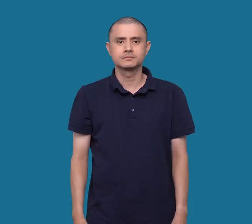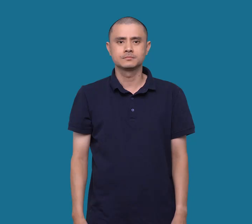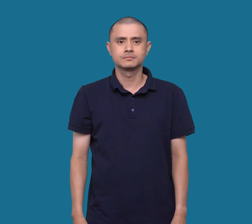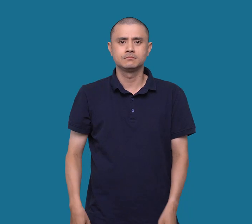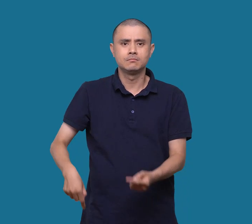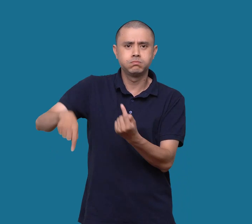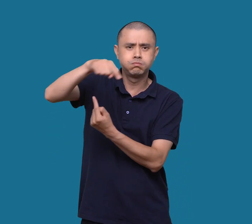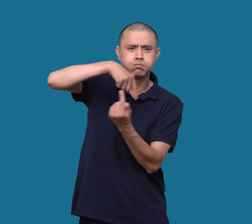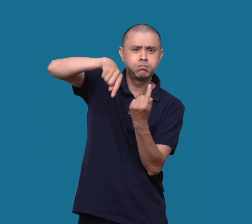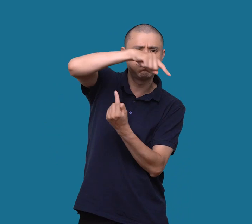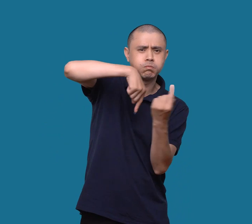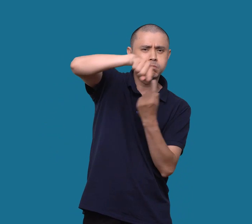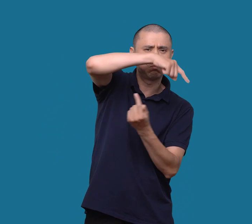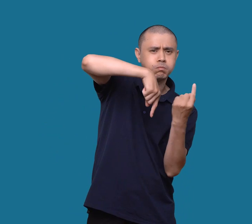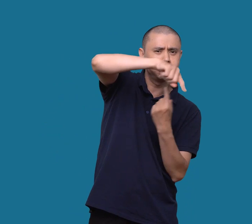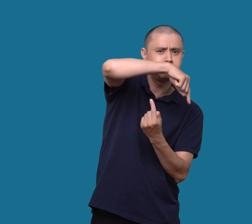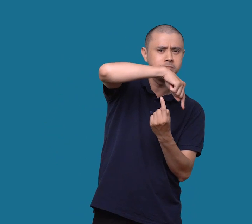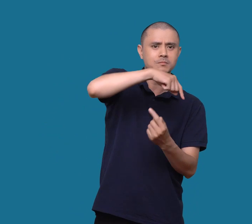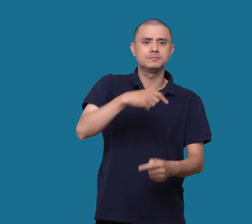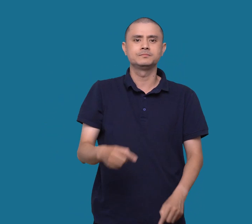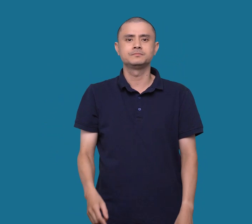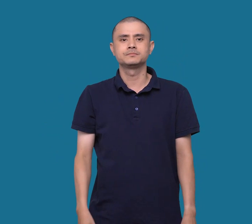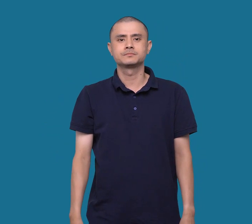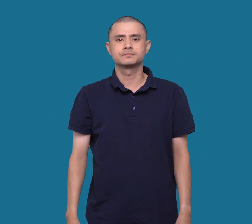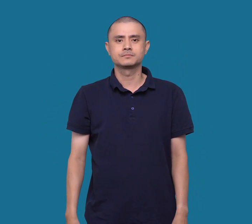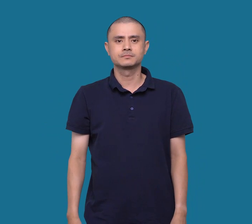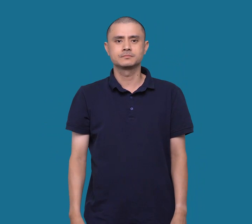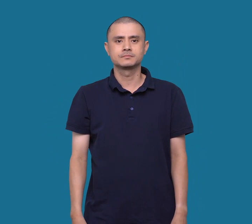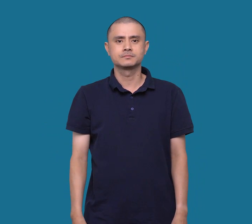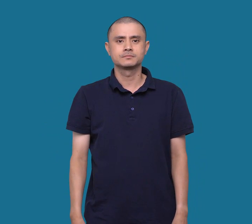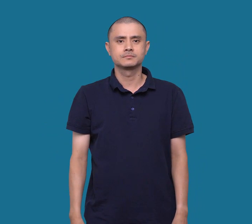lốc xoáy